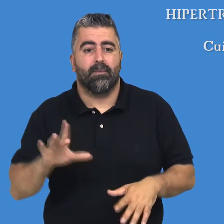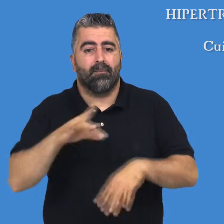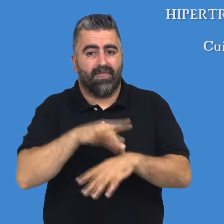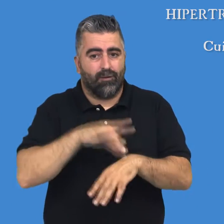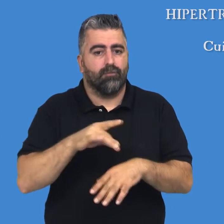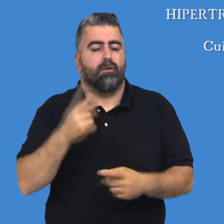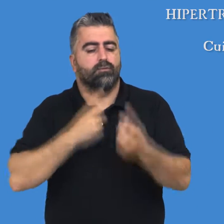enfermo